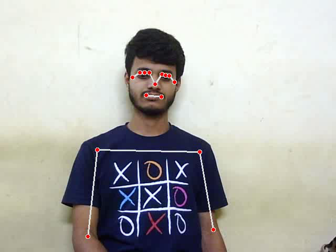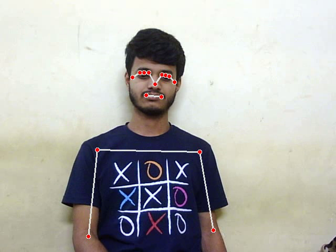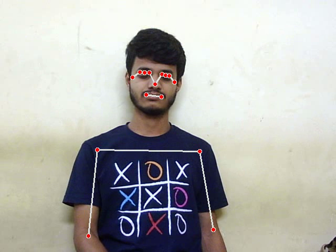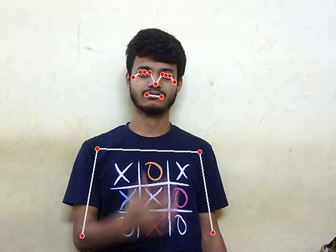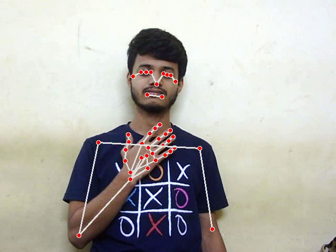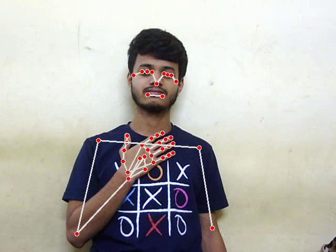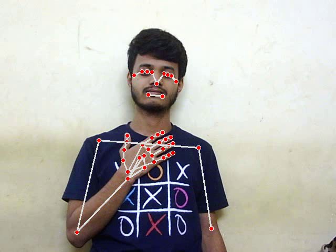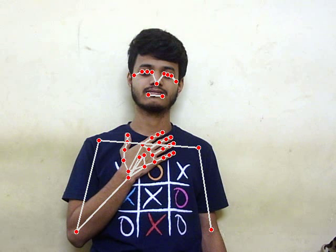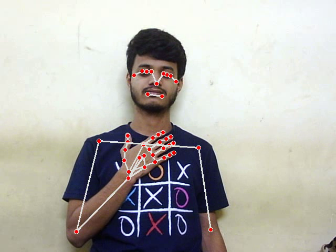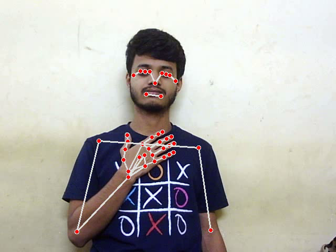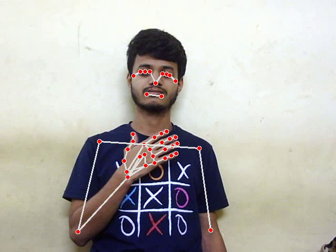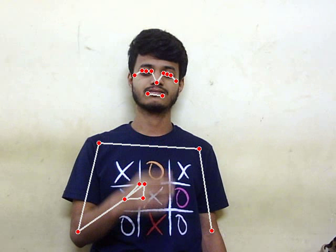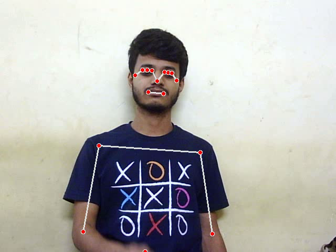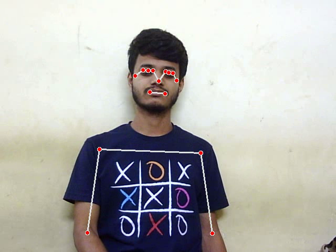my